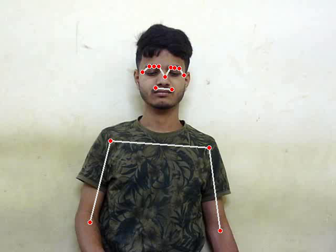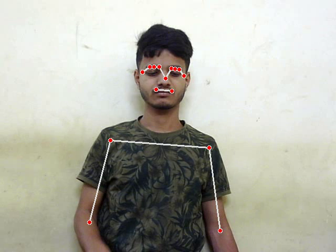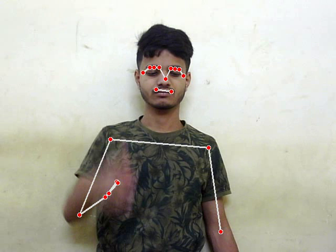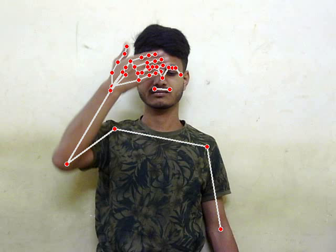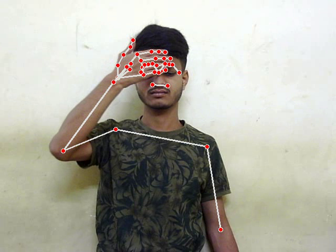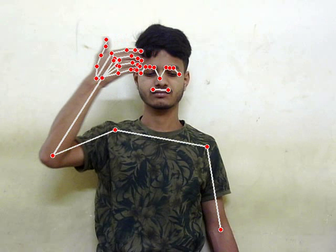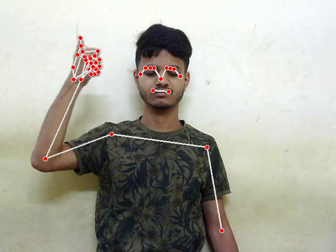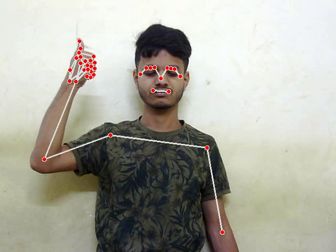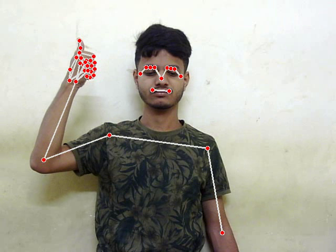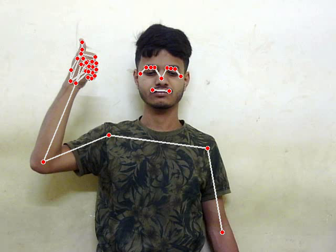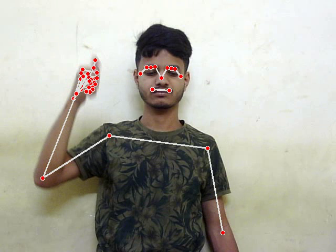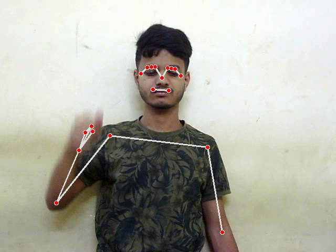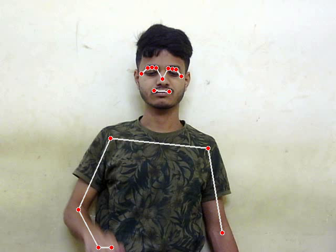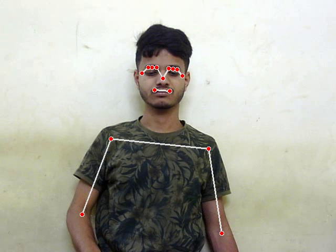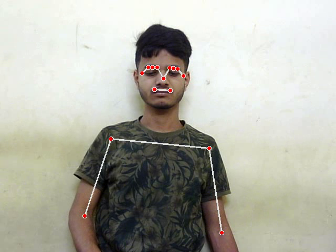forget